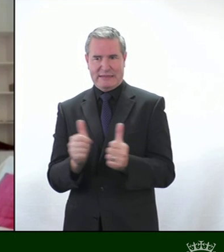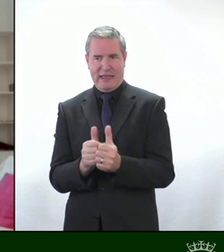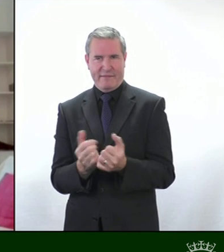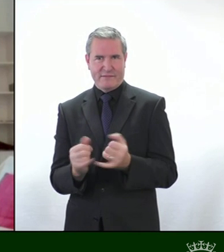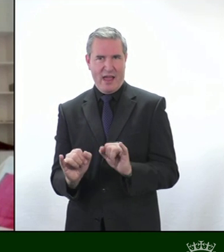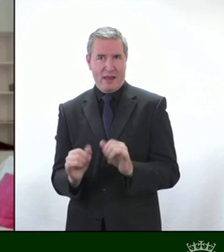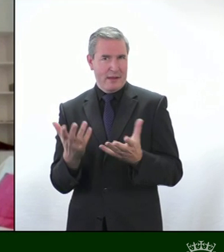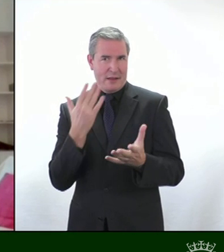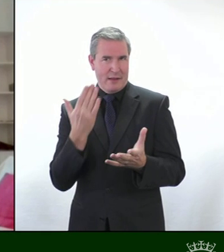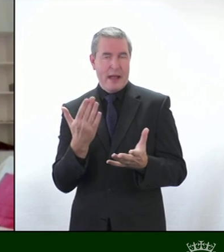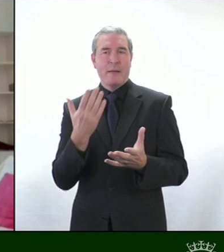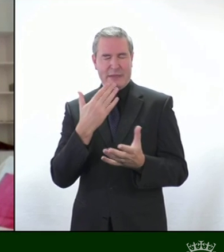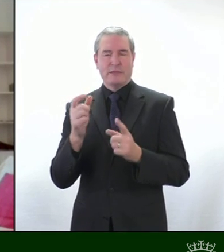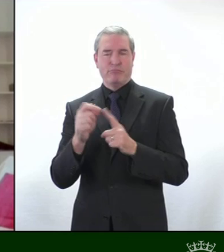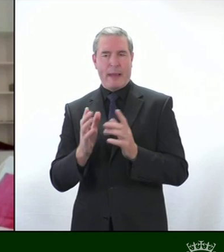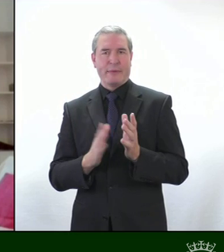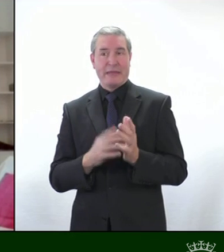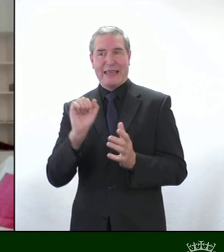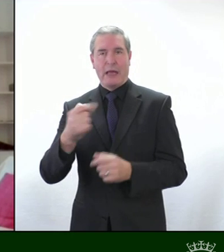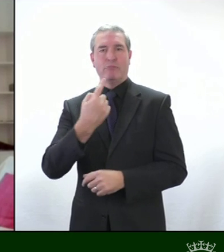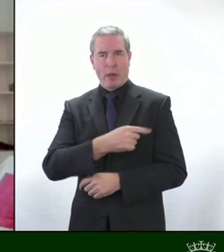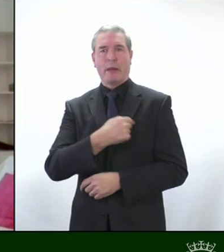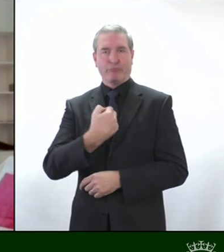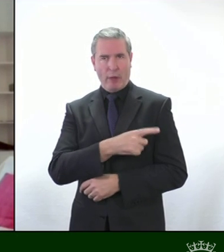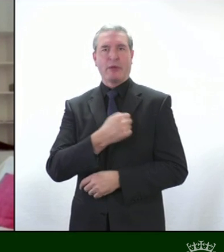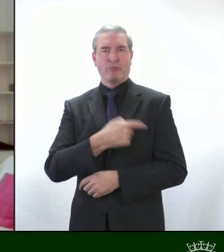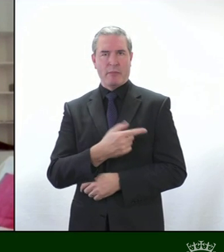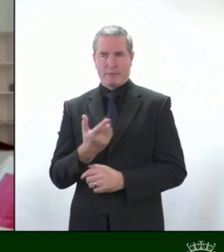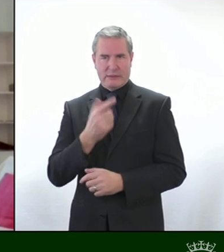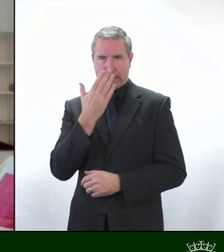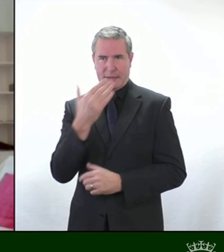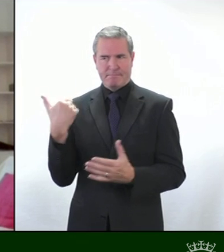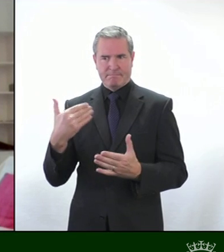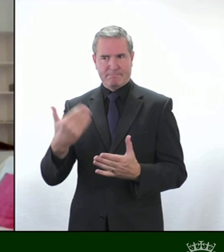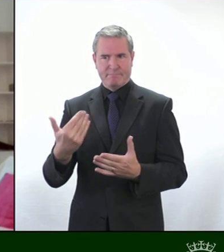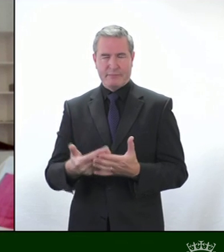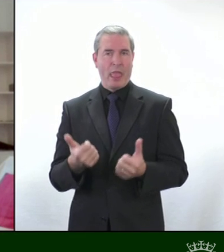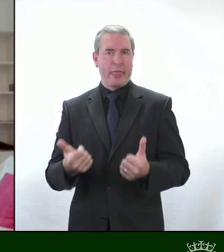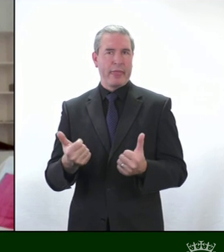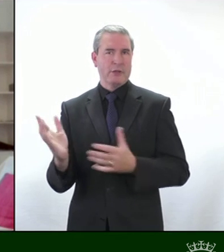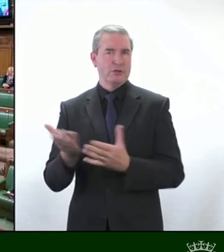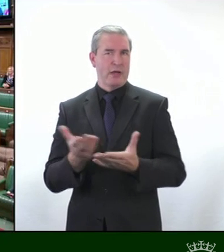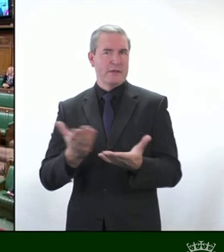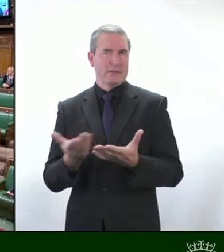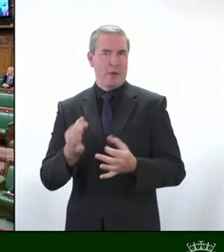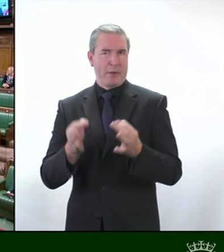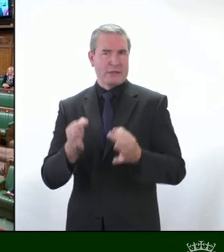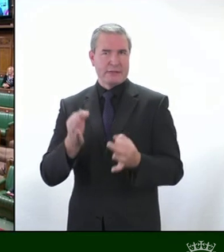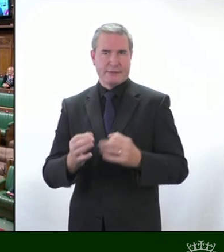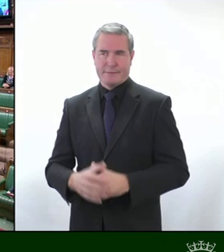When will the Prime Minister follow through and deliver on his promises, instead of behaving like a second-hand car salesman?